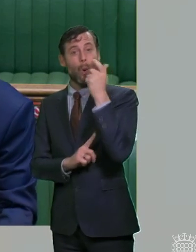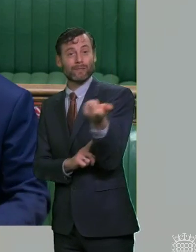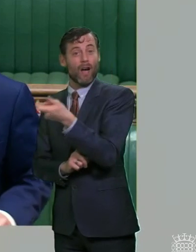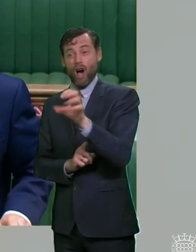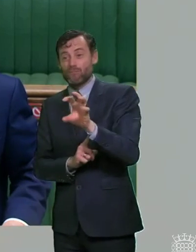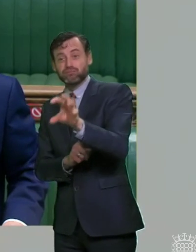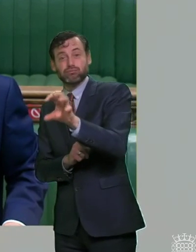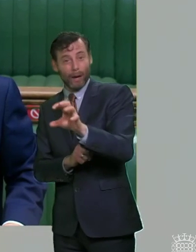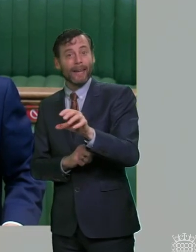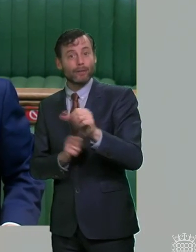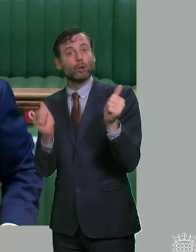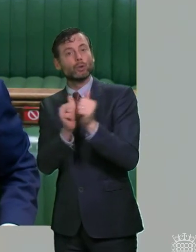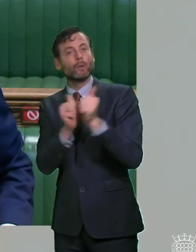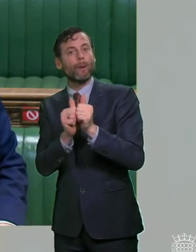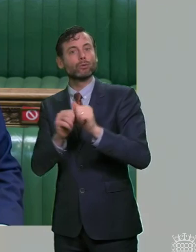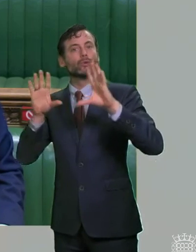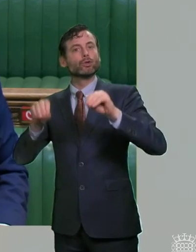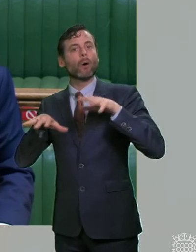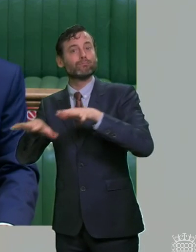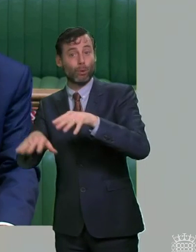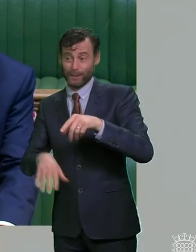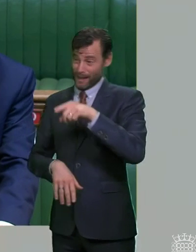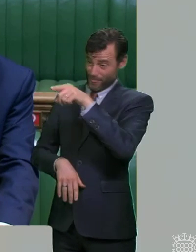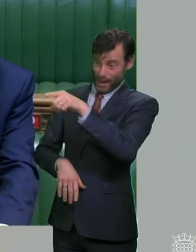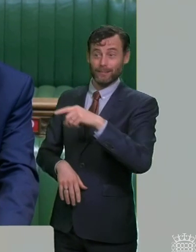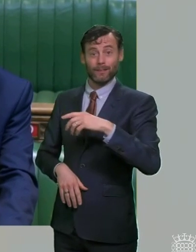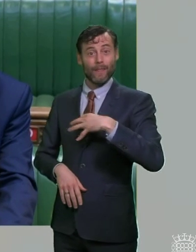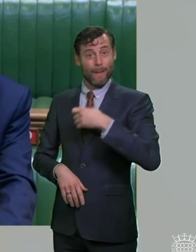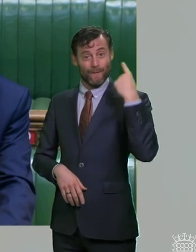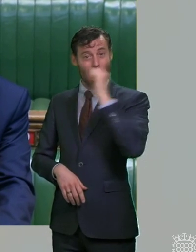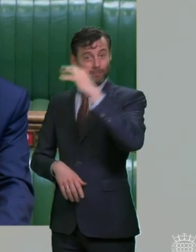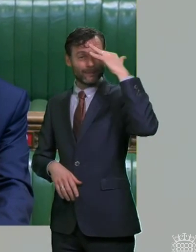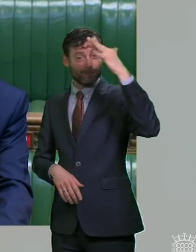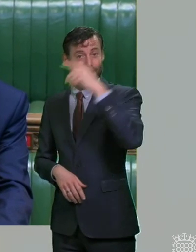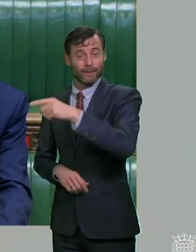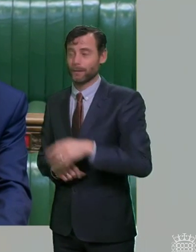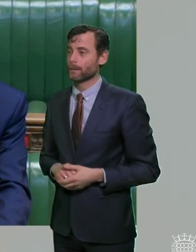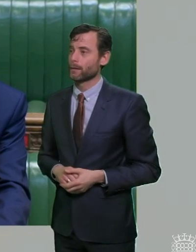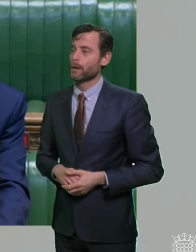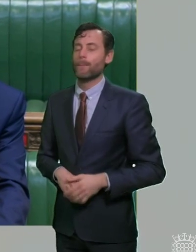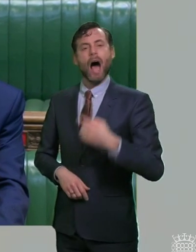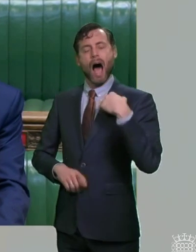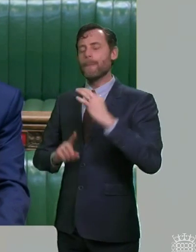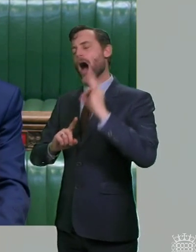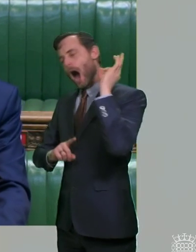This is yet another PMQs with no answers.